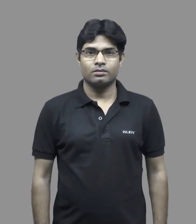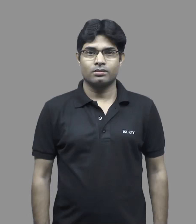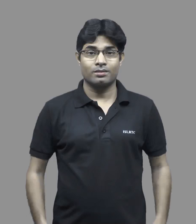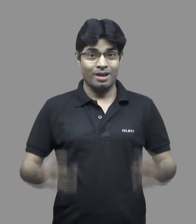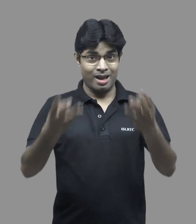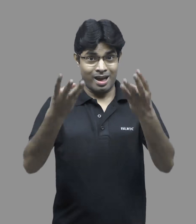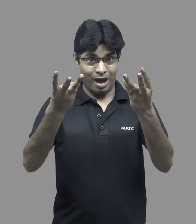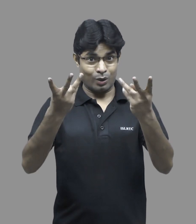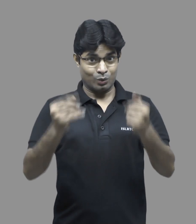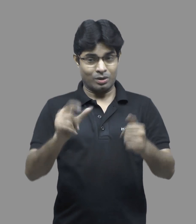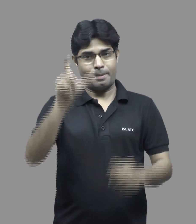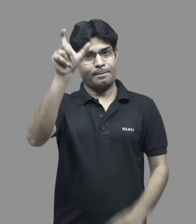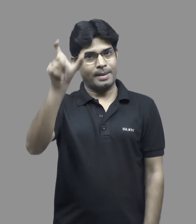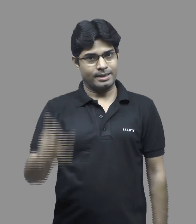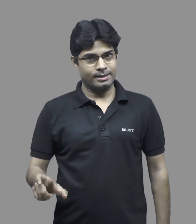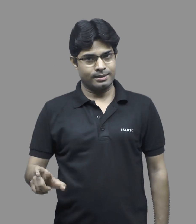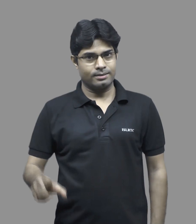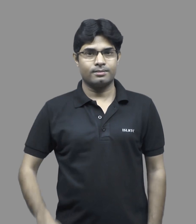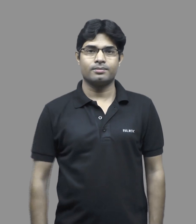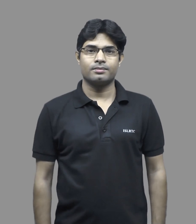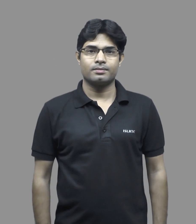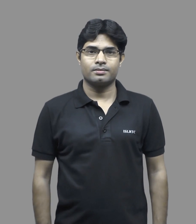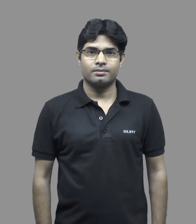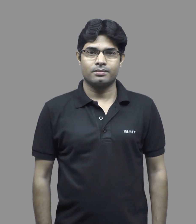Actuary